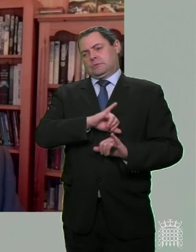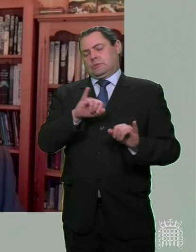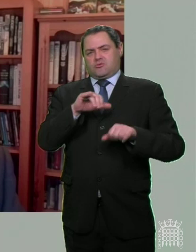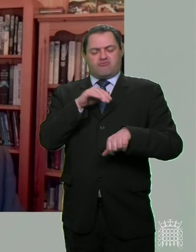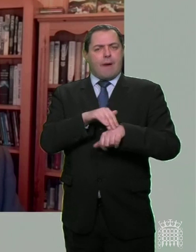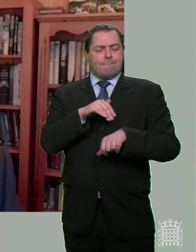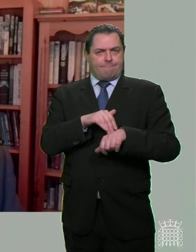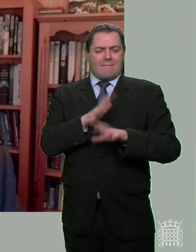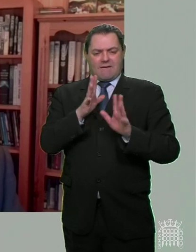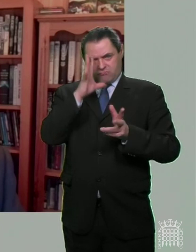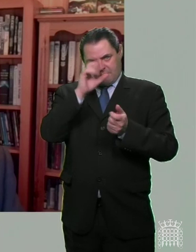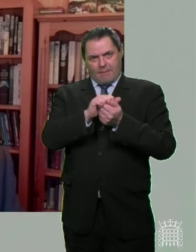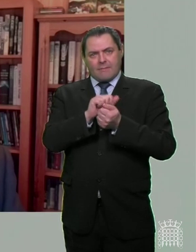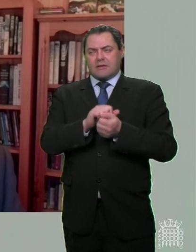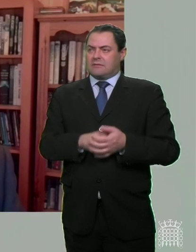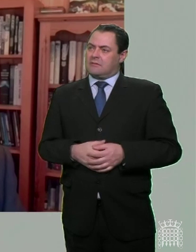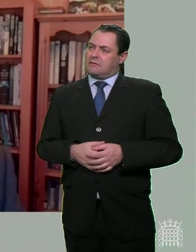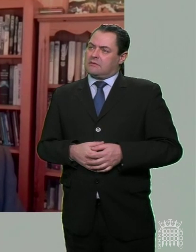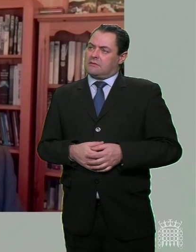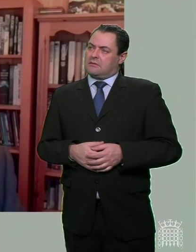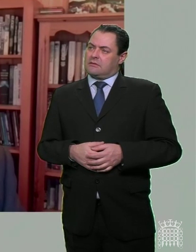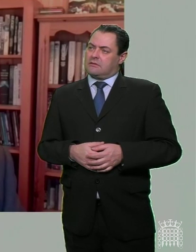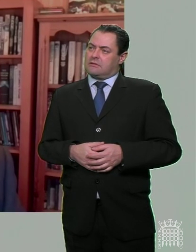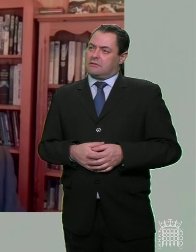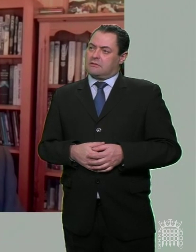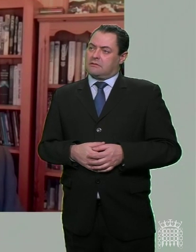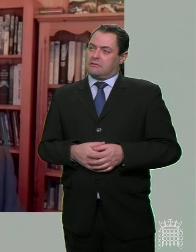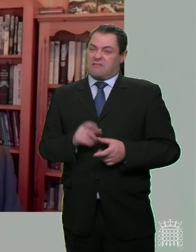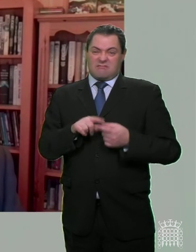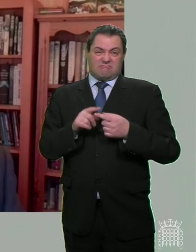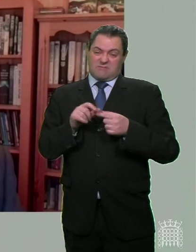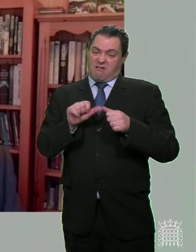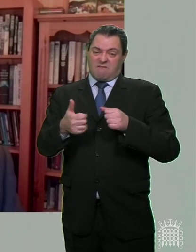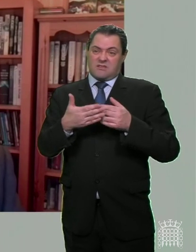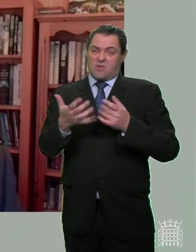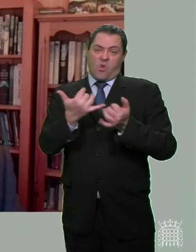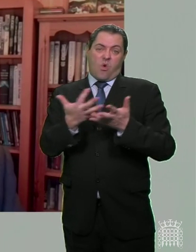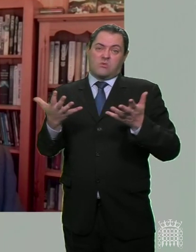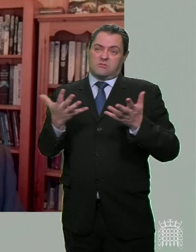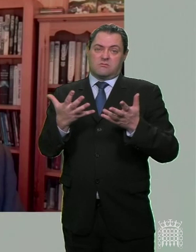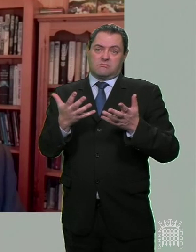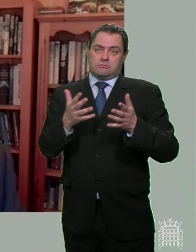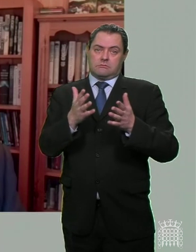We should never forget that, nor, indeed, those who have sadly followed them in genocides around the world.